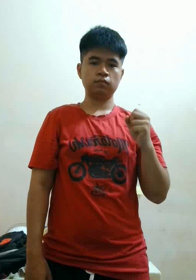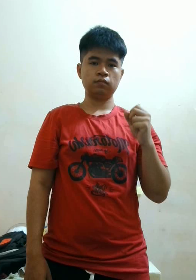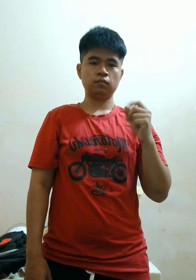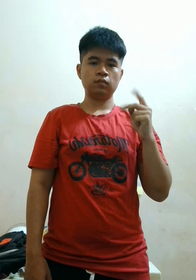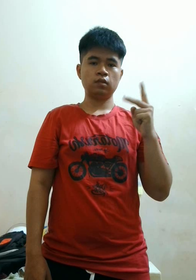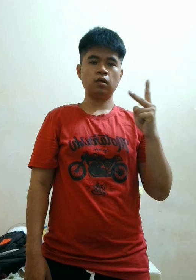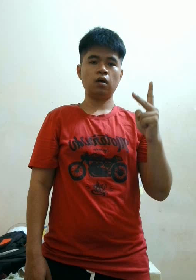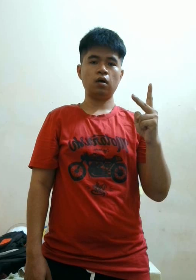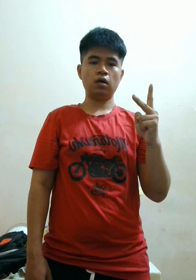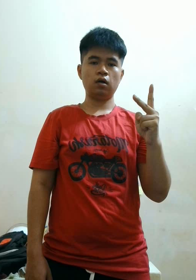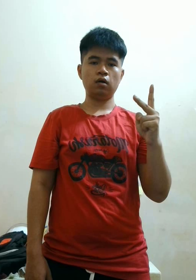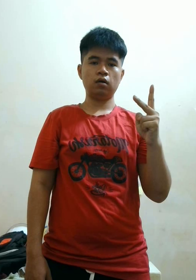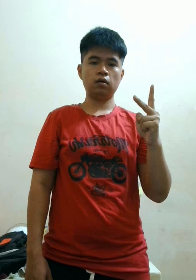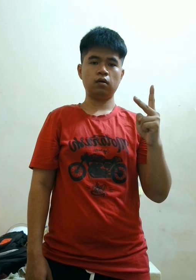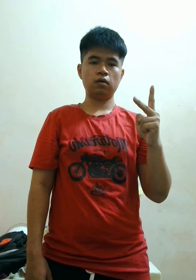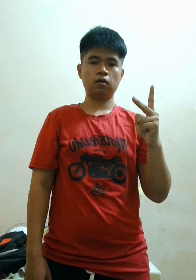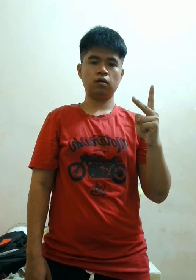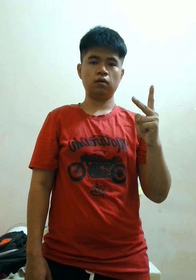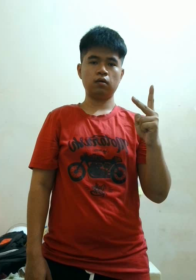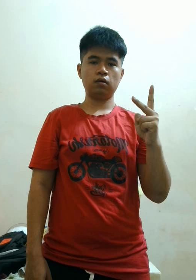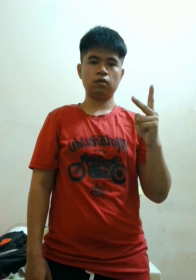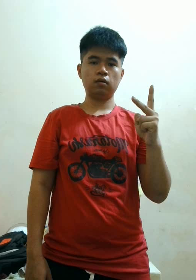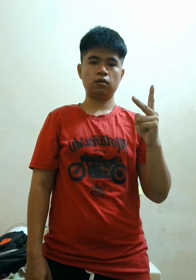h